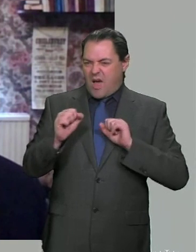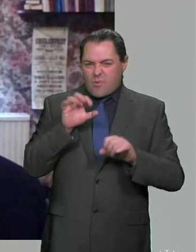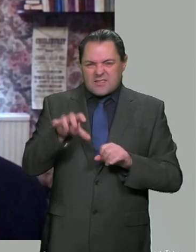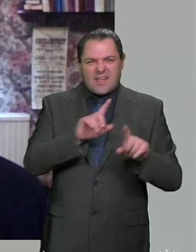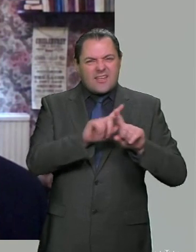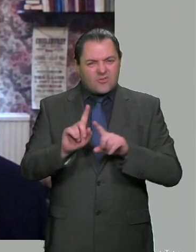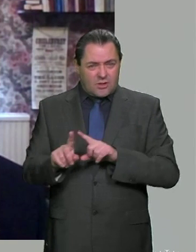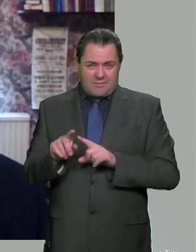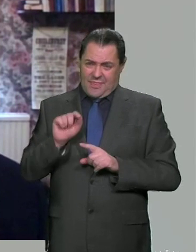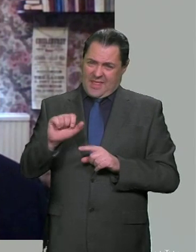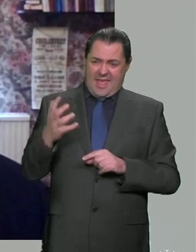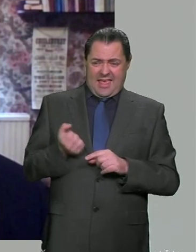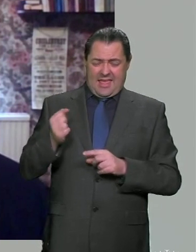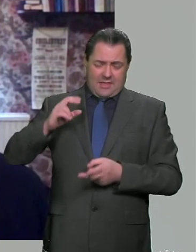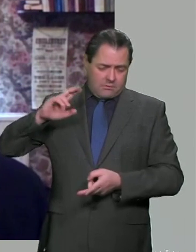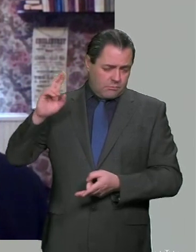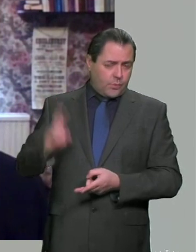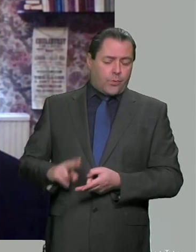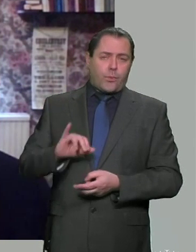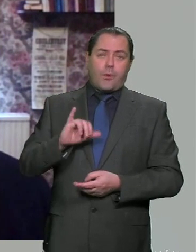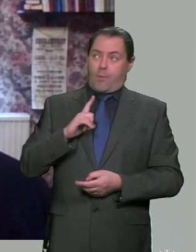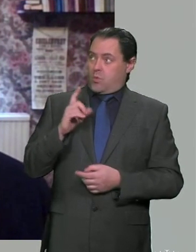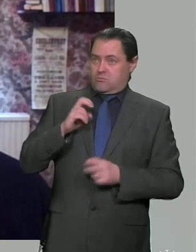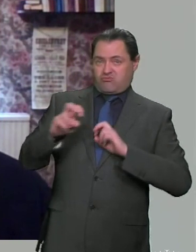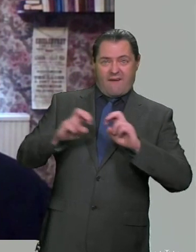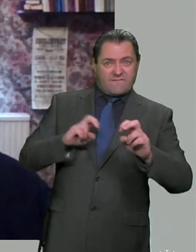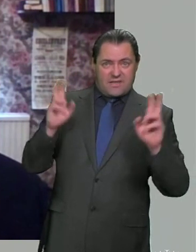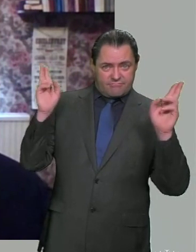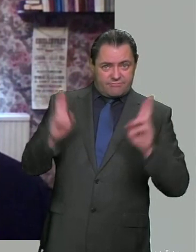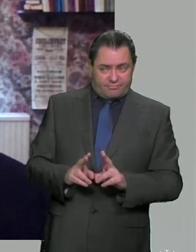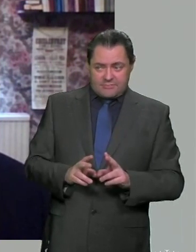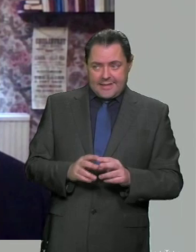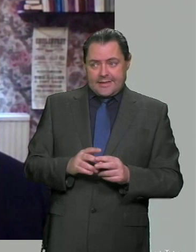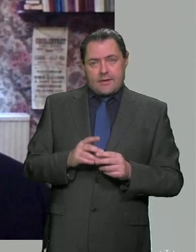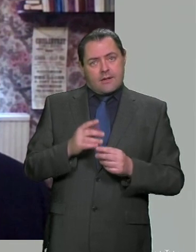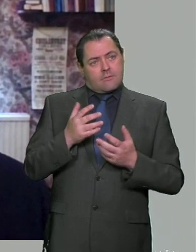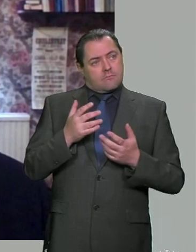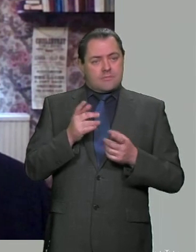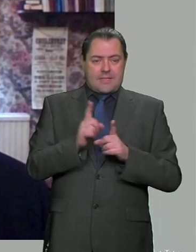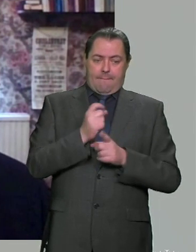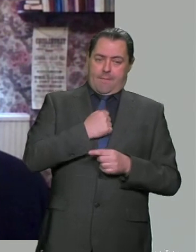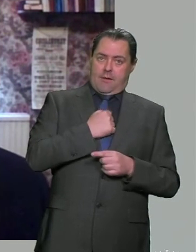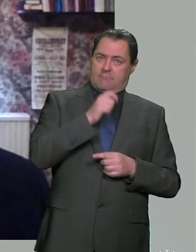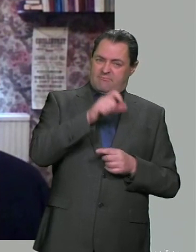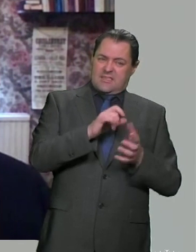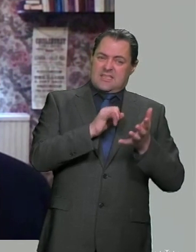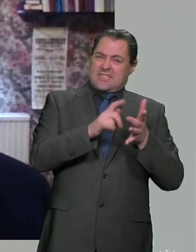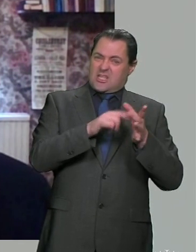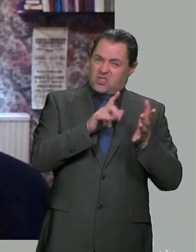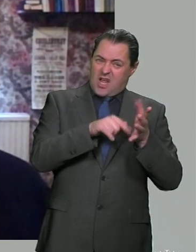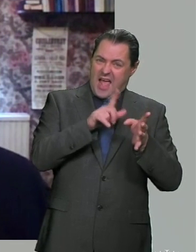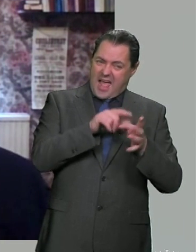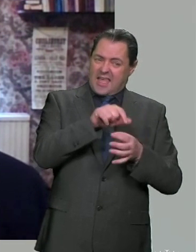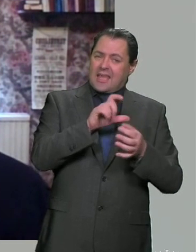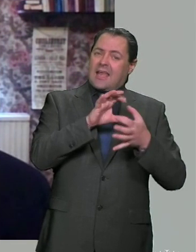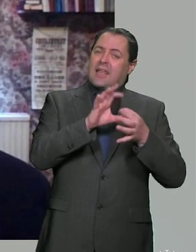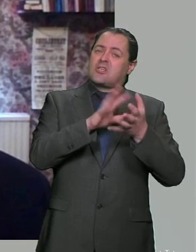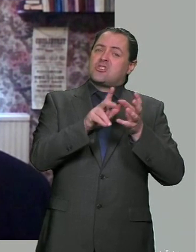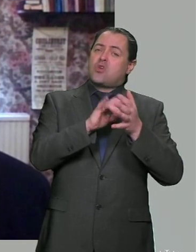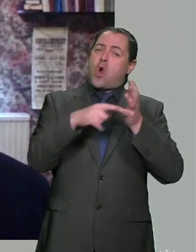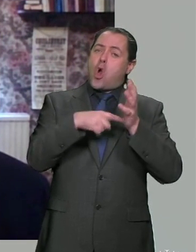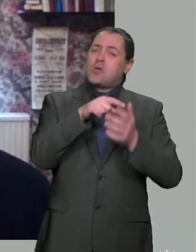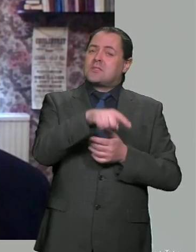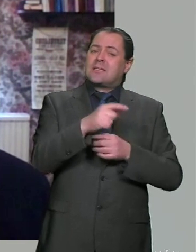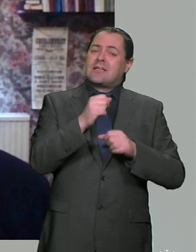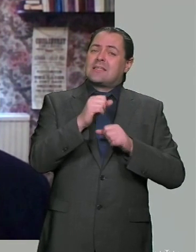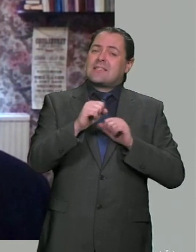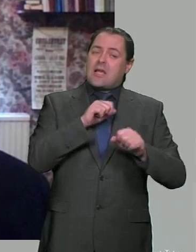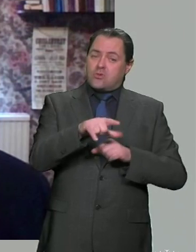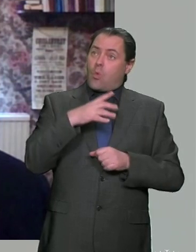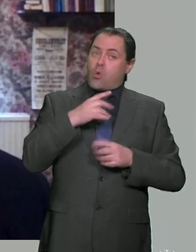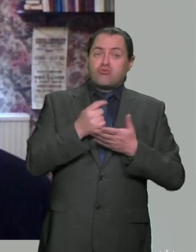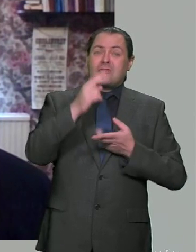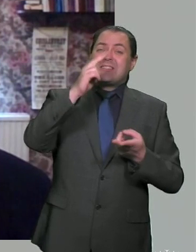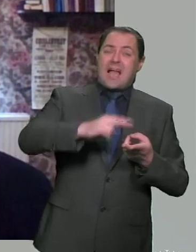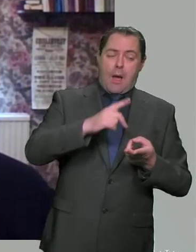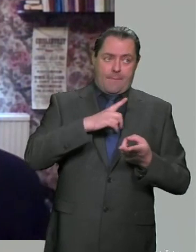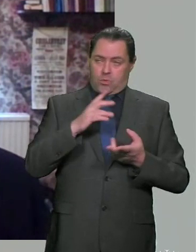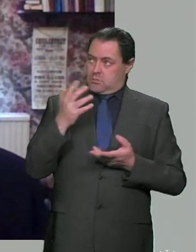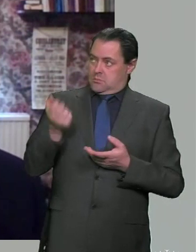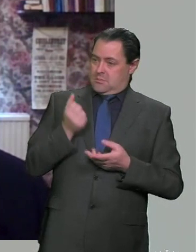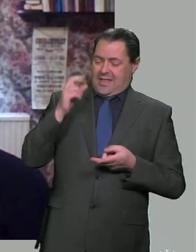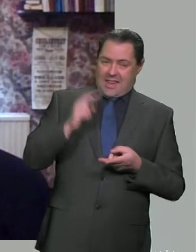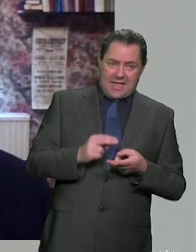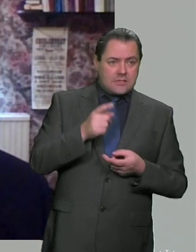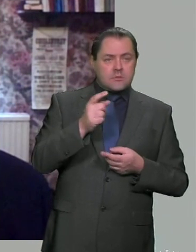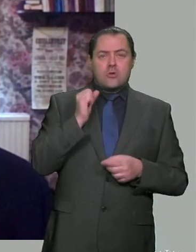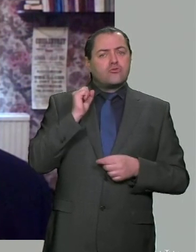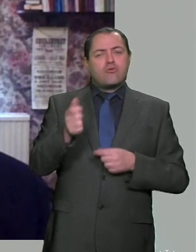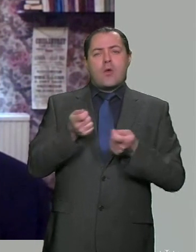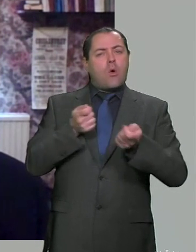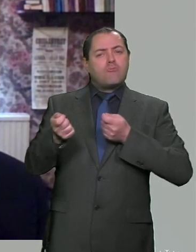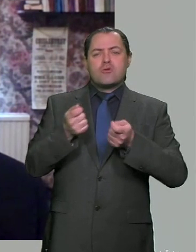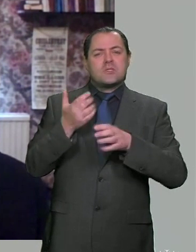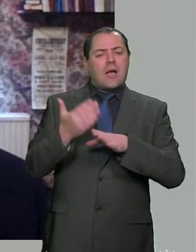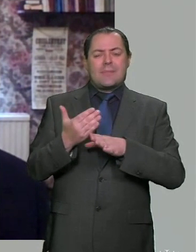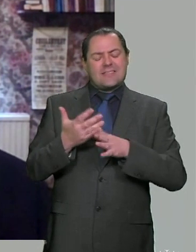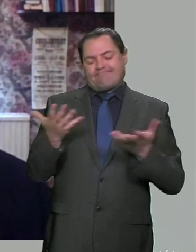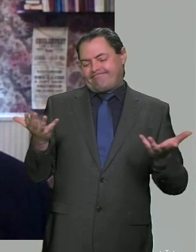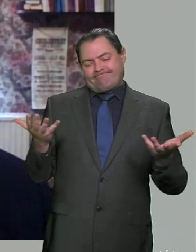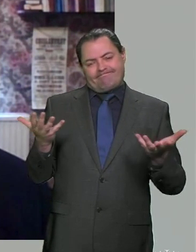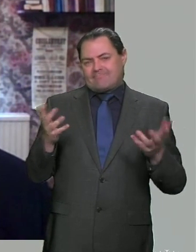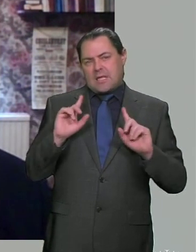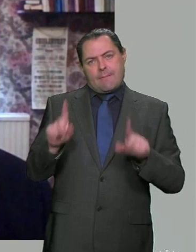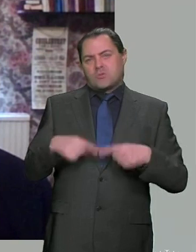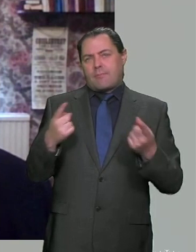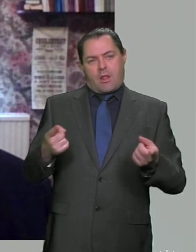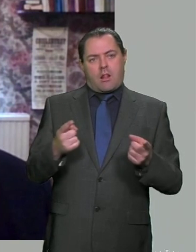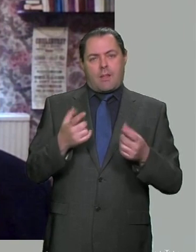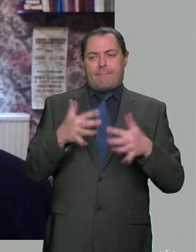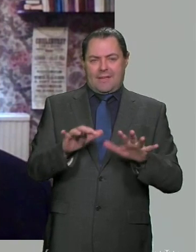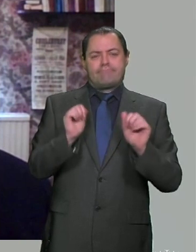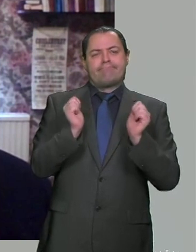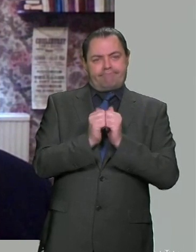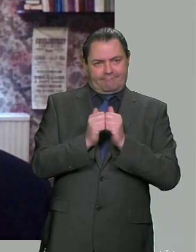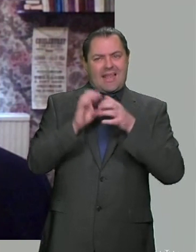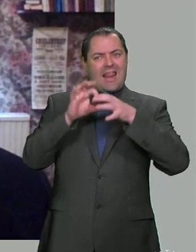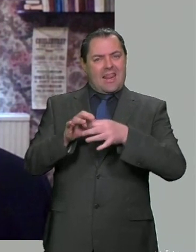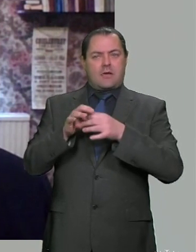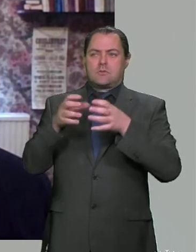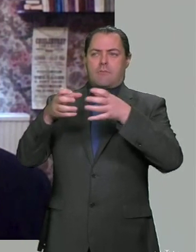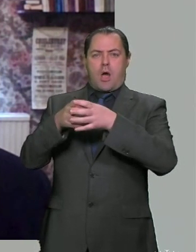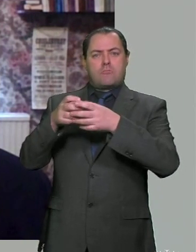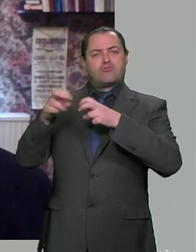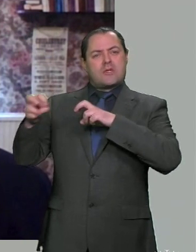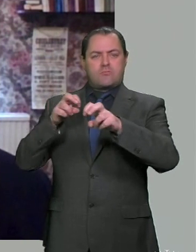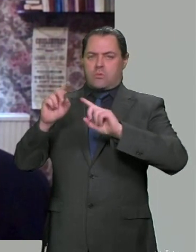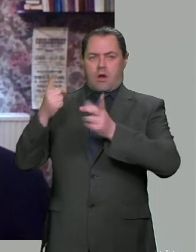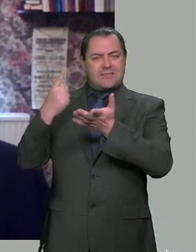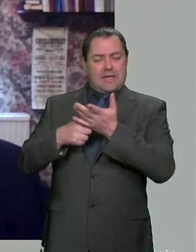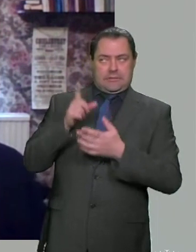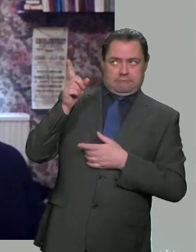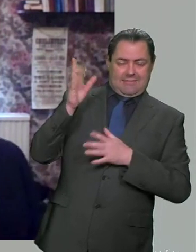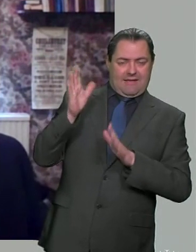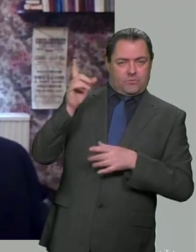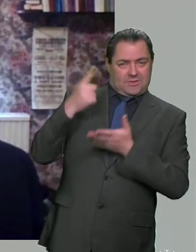Their incomes have been absolutely decimated during the pandemic, but they are finding, like my constituent Sanjay Sharma at Chislehurst station, that when they seek to get a reduced level of rent to reflect their reduced turnover, the train operating companies claim that the funding agreement put in place with the Department for Transport does not give them the discretion to do so.